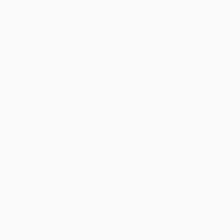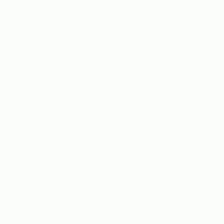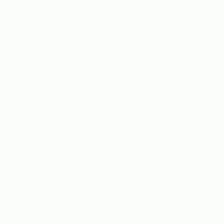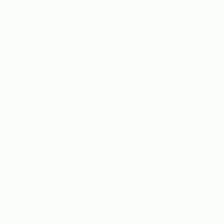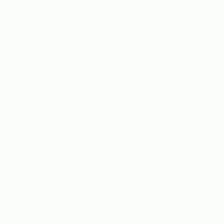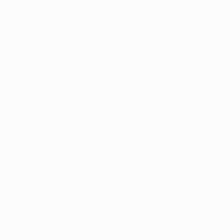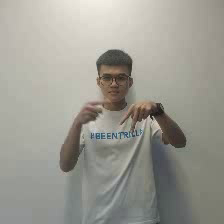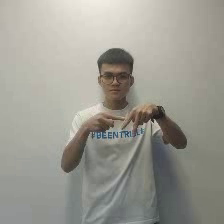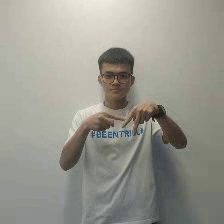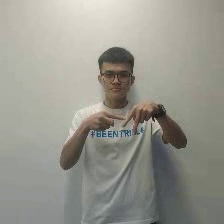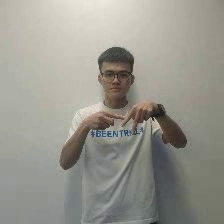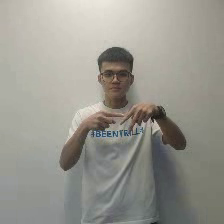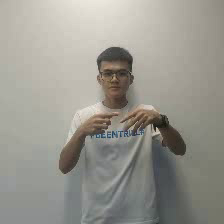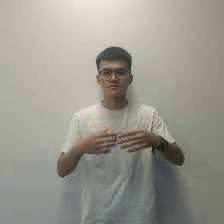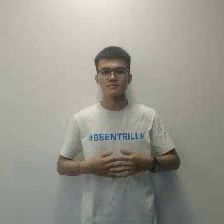Chân